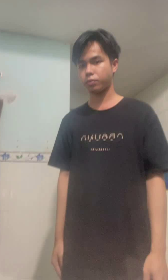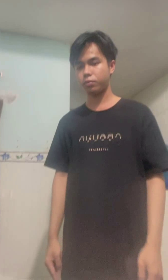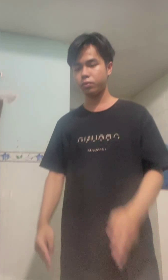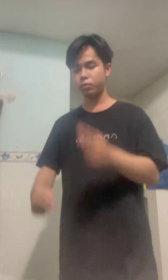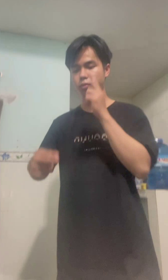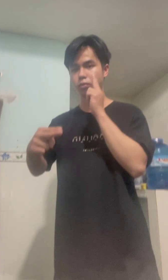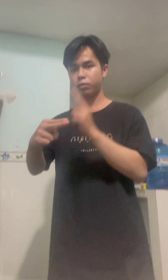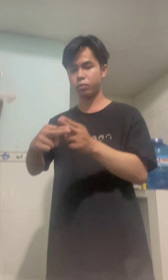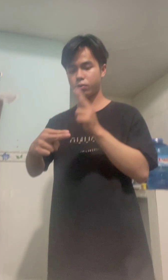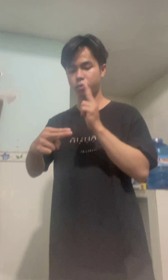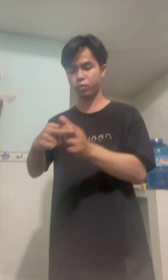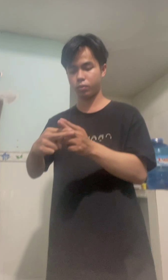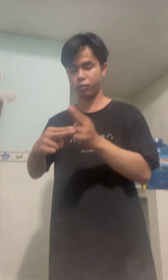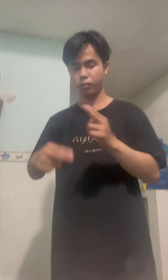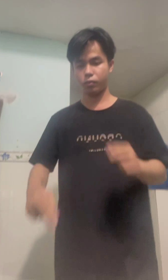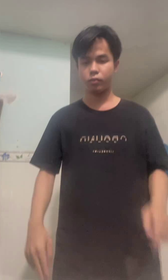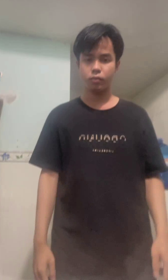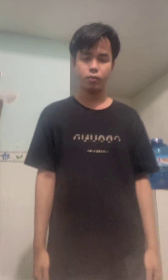yeu cau